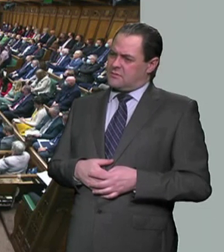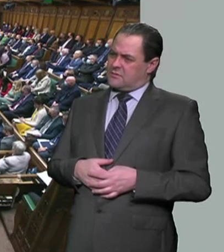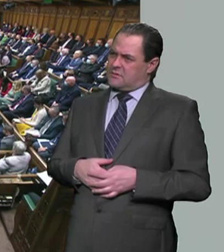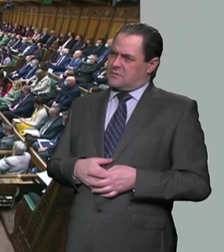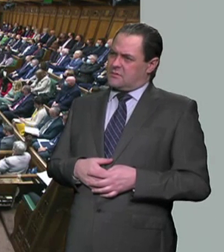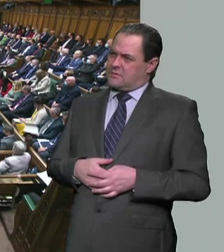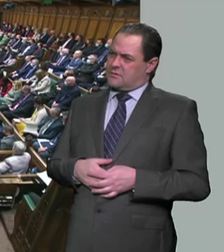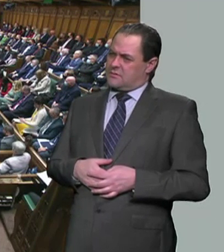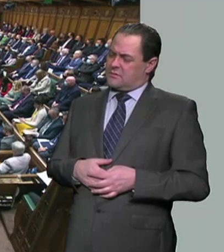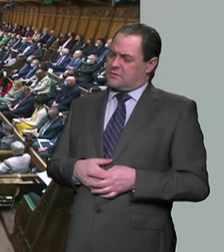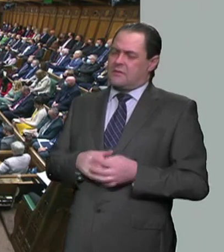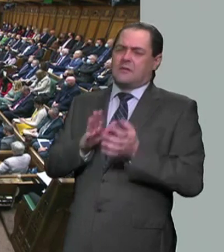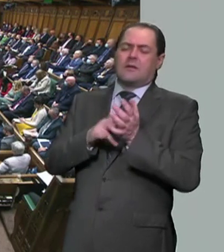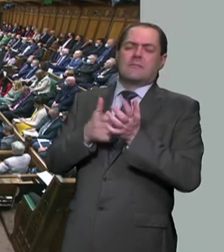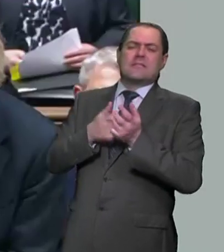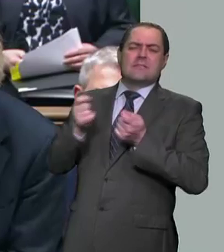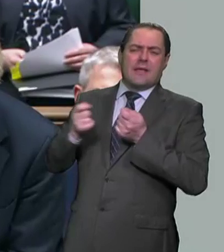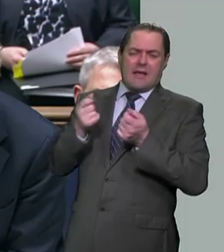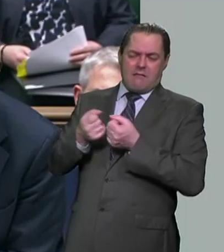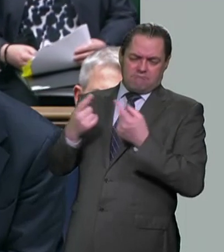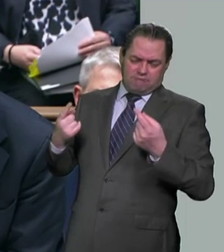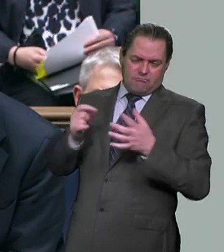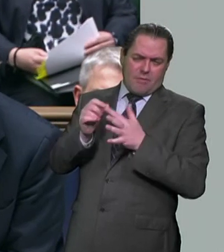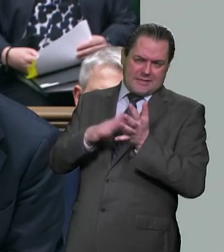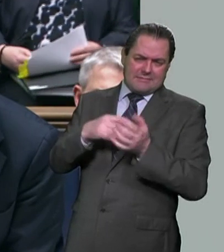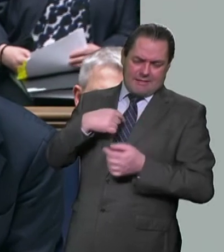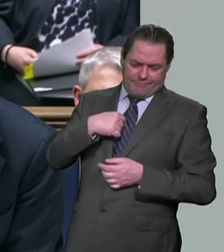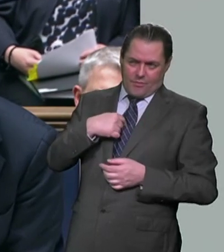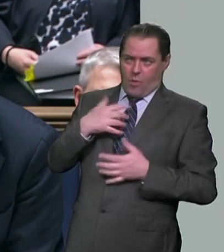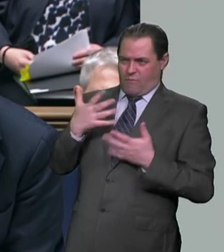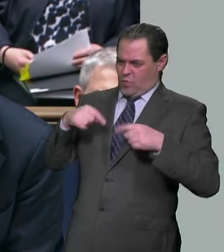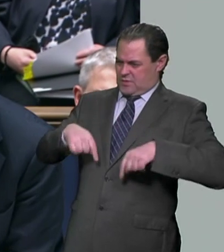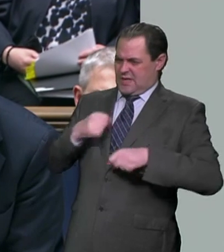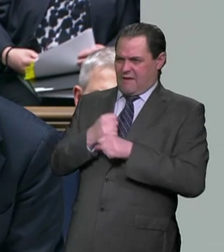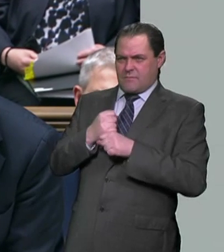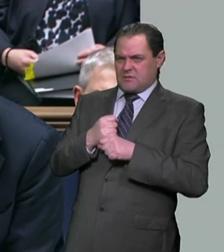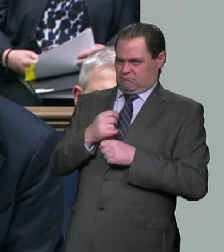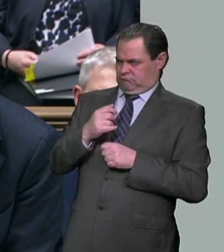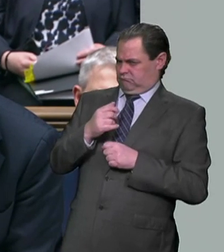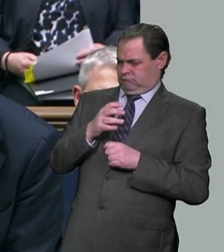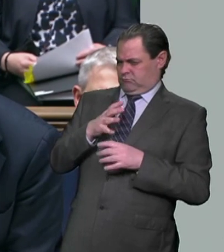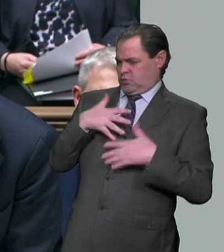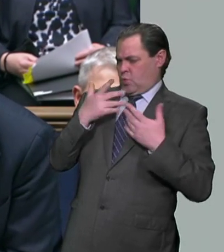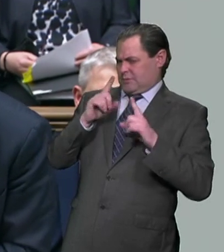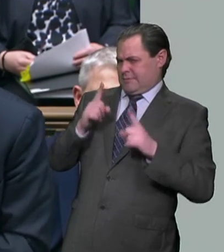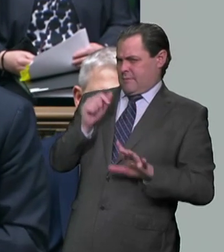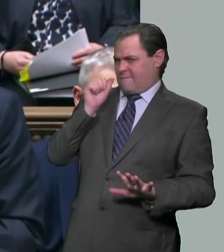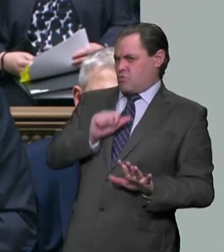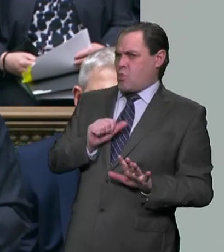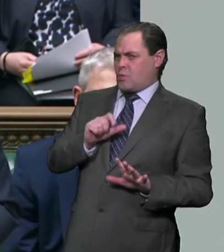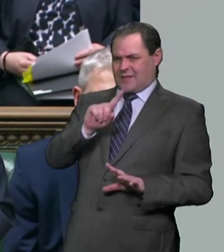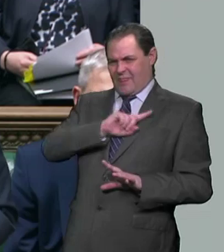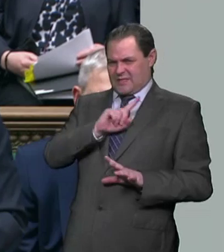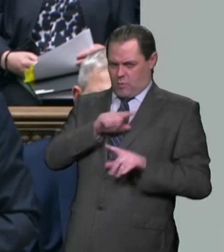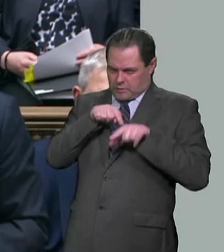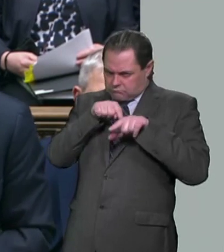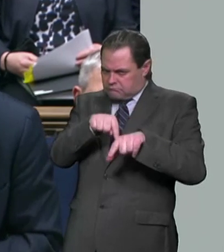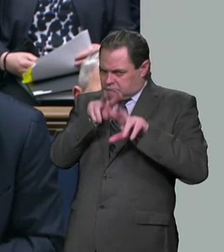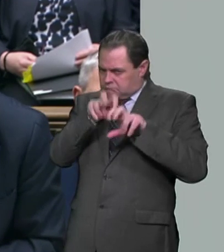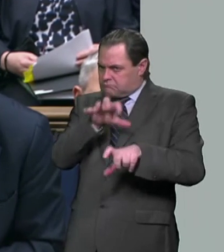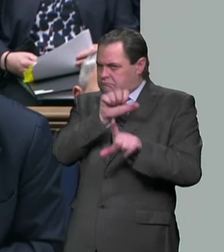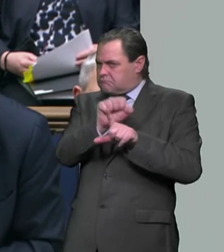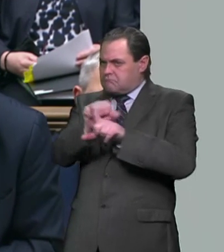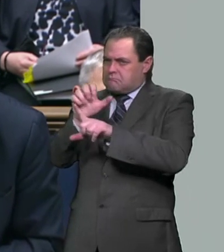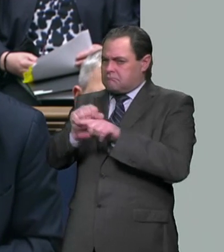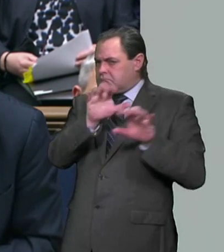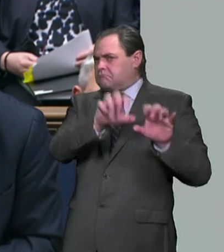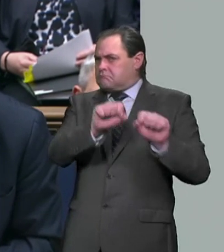Of course, this Government and this country despise those who defraud people, and that is why we crack down on fraudsters.